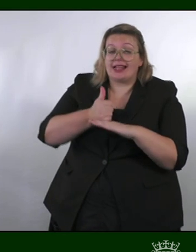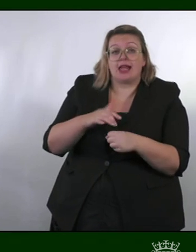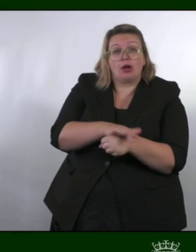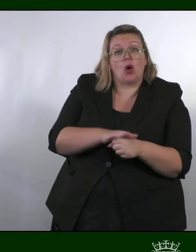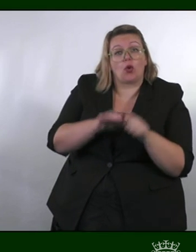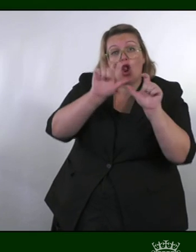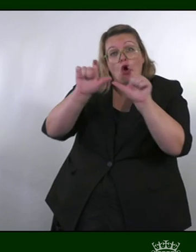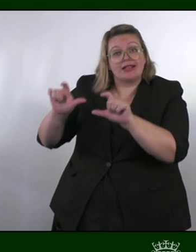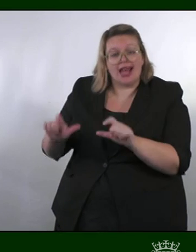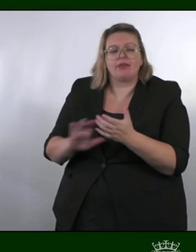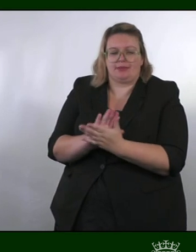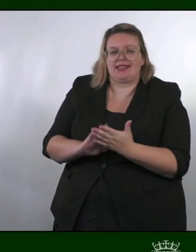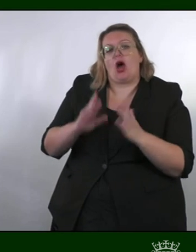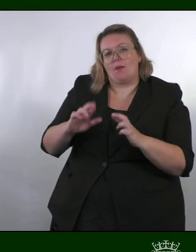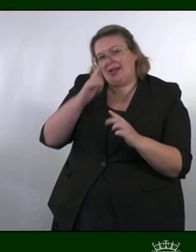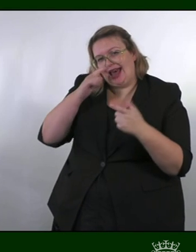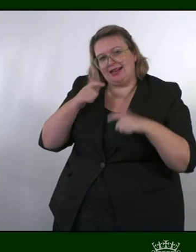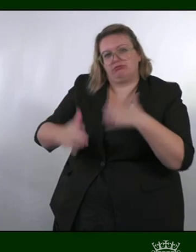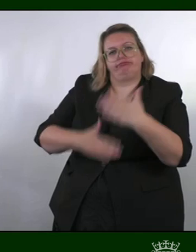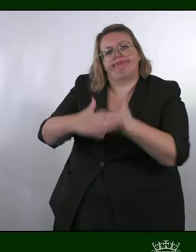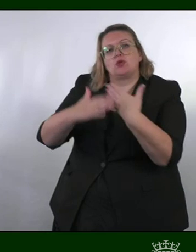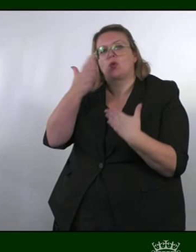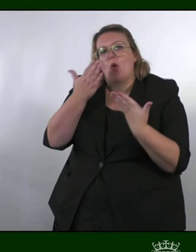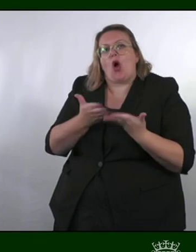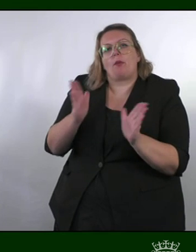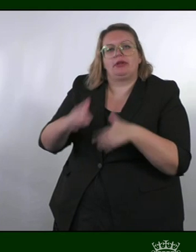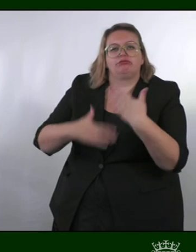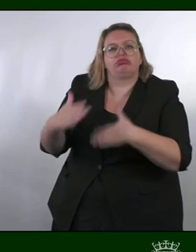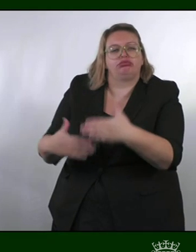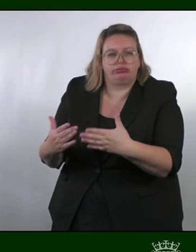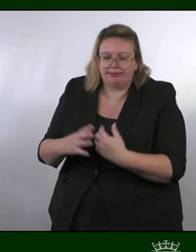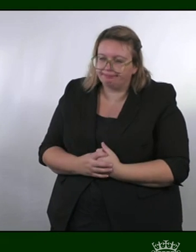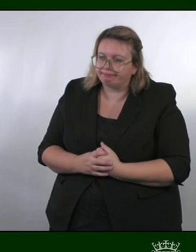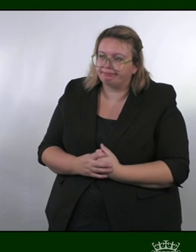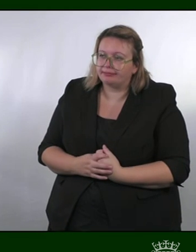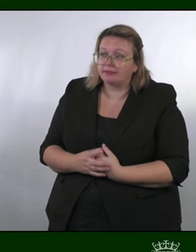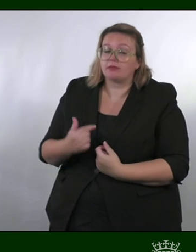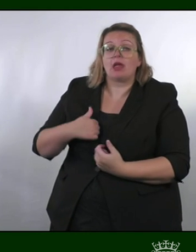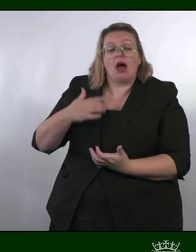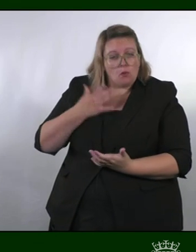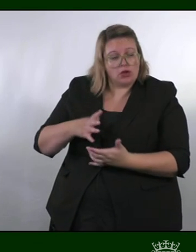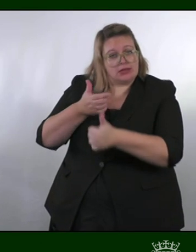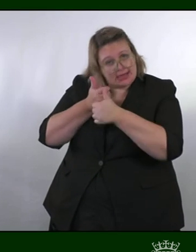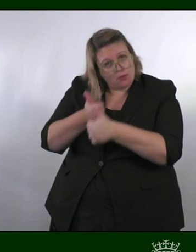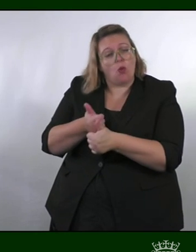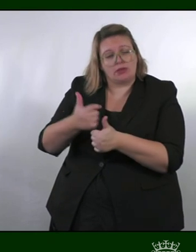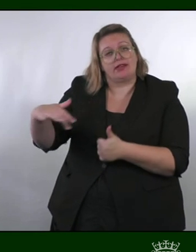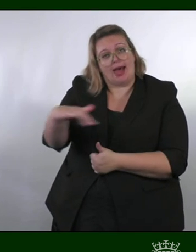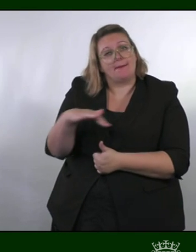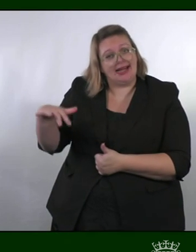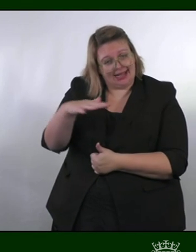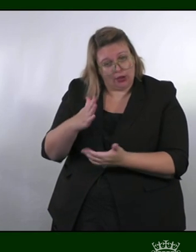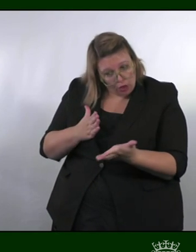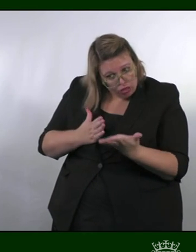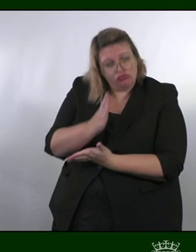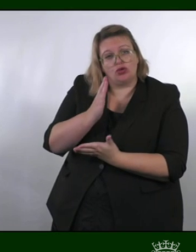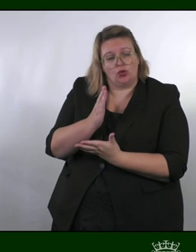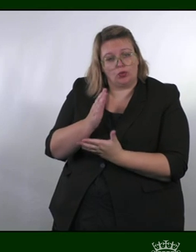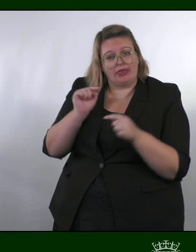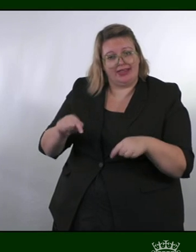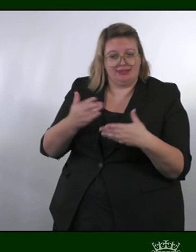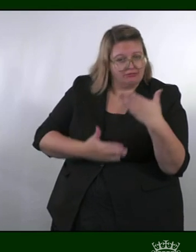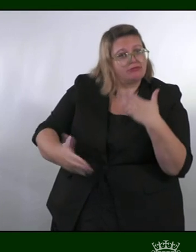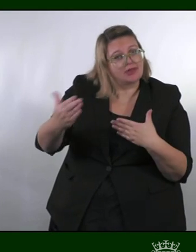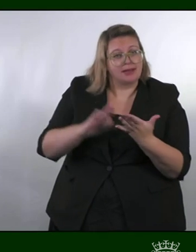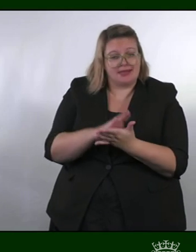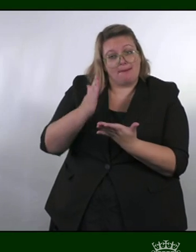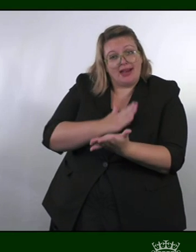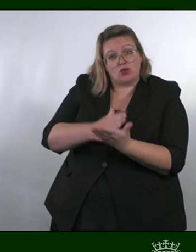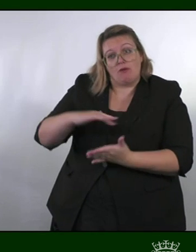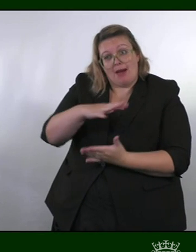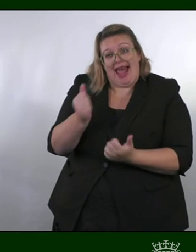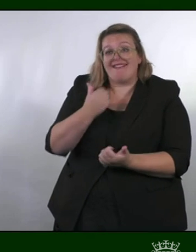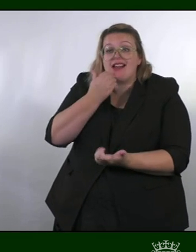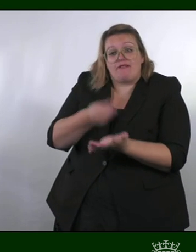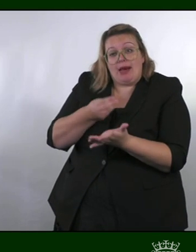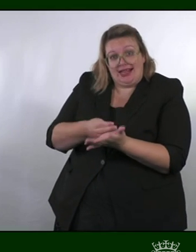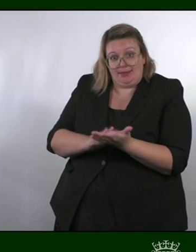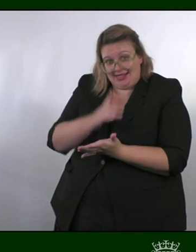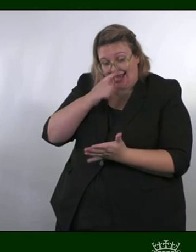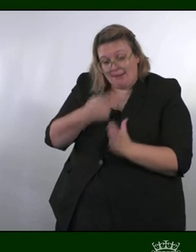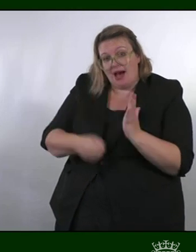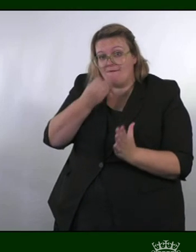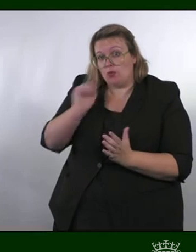I do not want to go down that route. What I want to do is to ensure that we continue to support families throughout the crisis so that they have the cash available to feed their kids as they need to do.